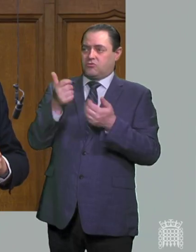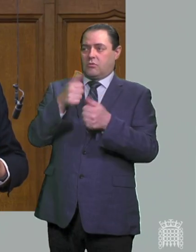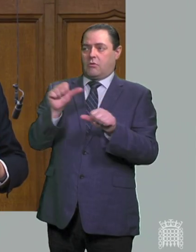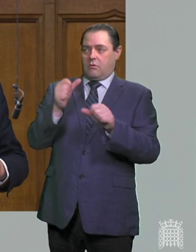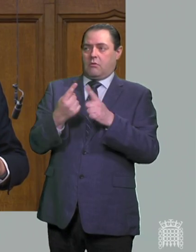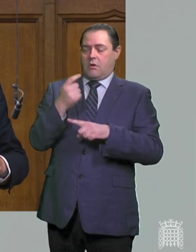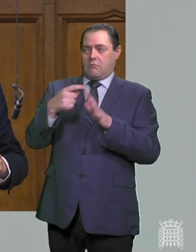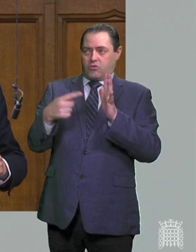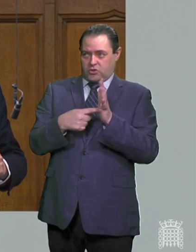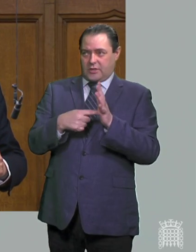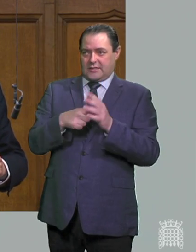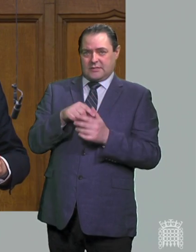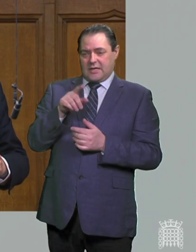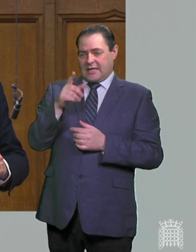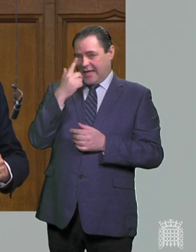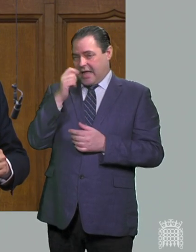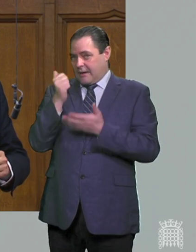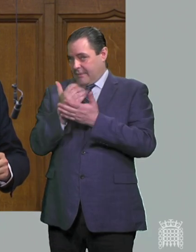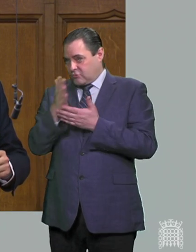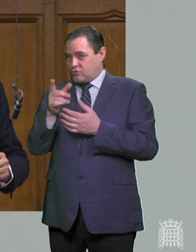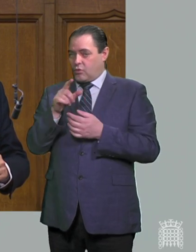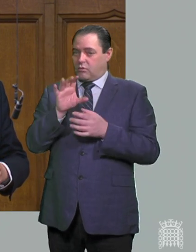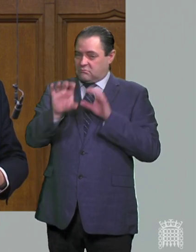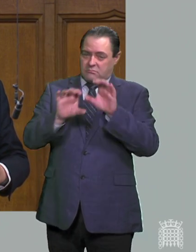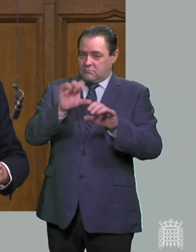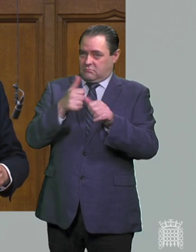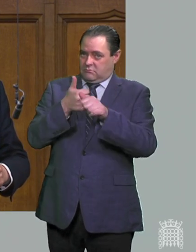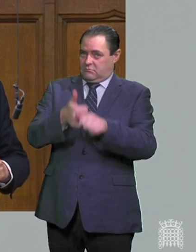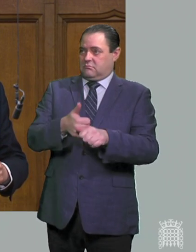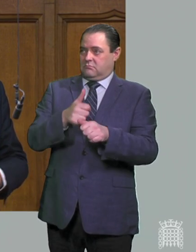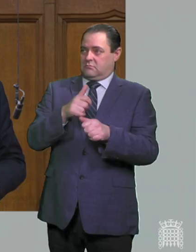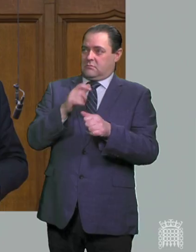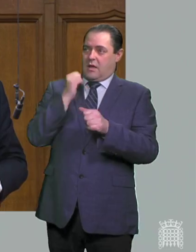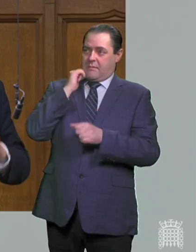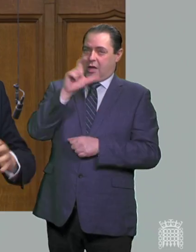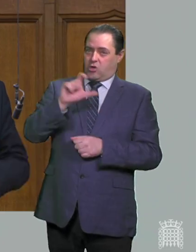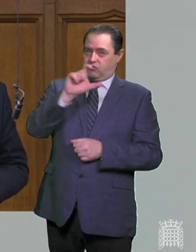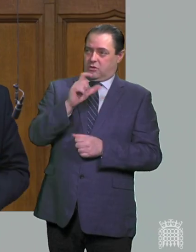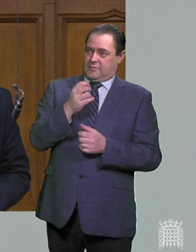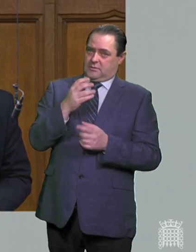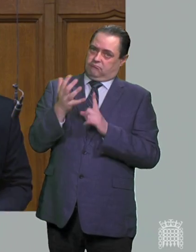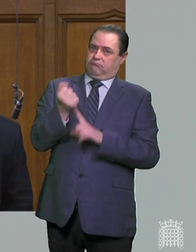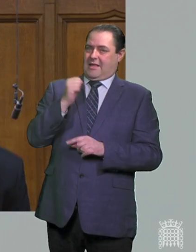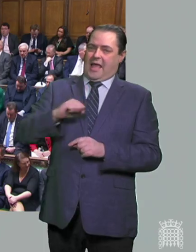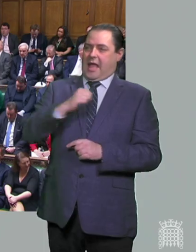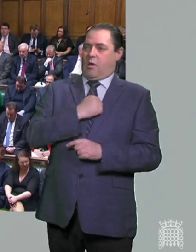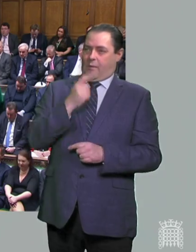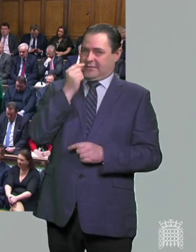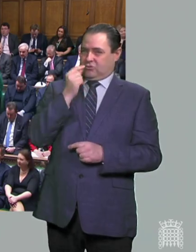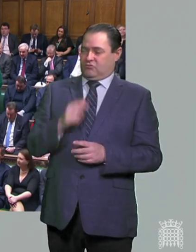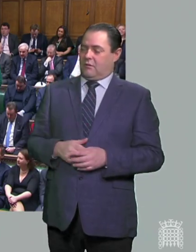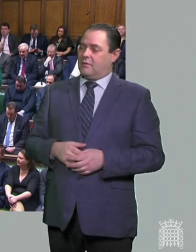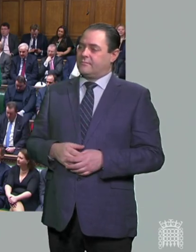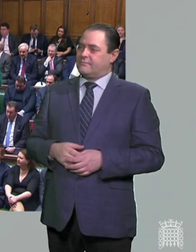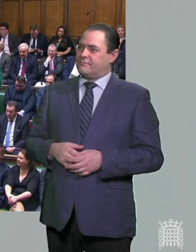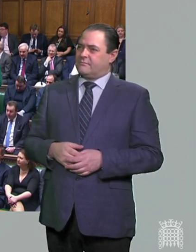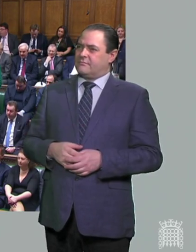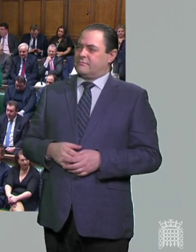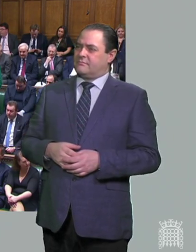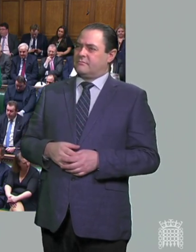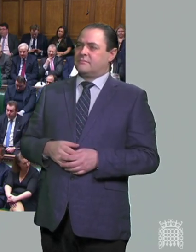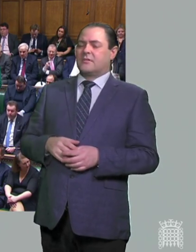Will my right honourable Friend ensure, using his good offices, that we deliver them on time and realise the potential of my communities in Tipton and Wednesbury?